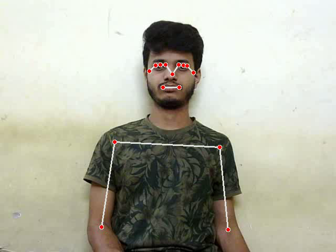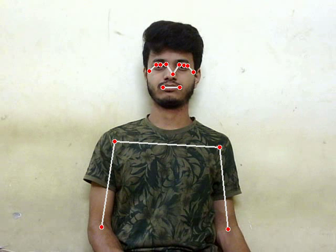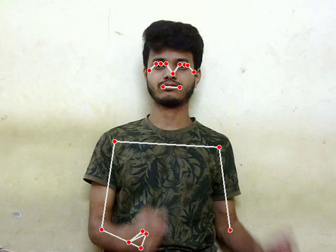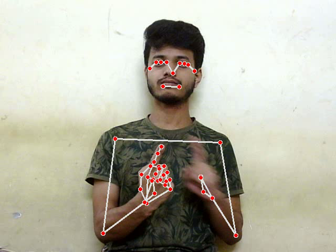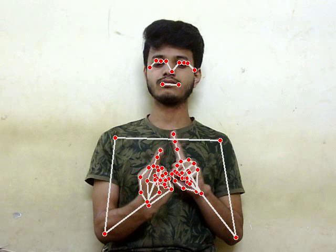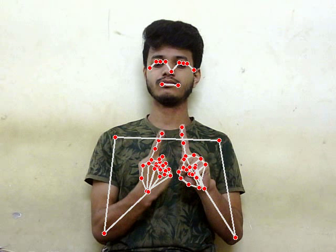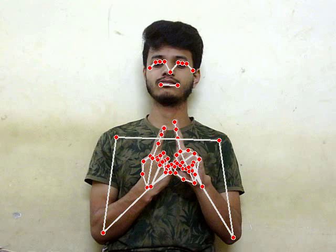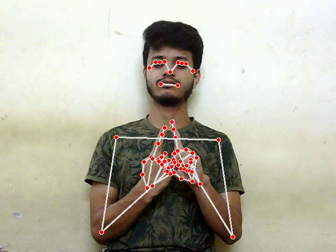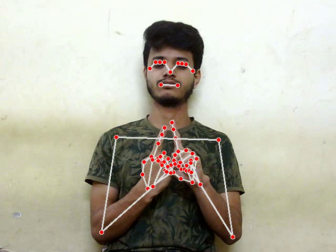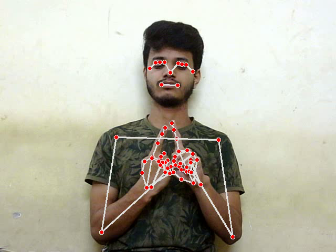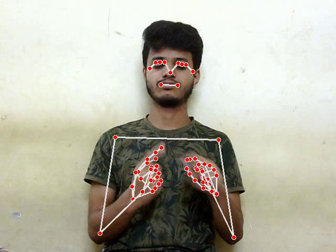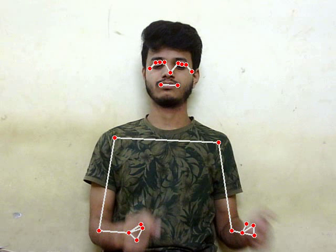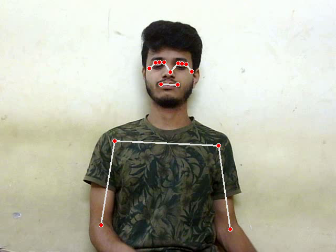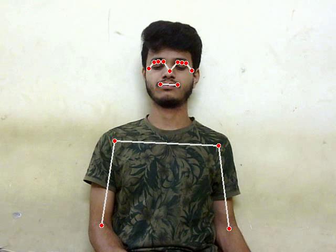meet